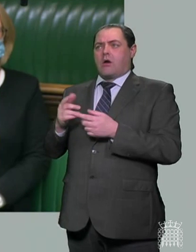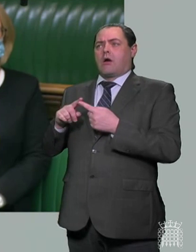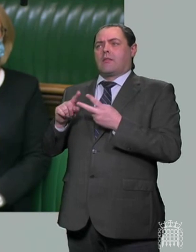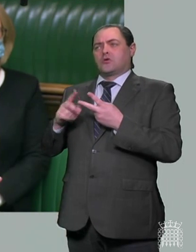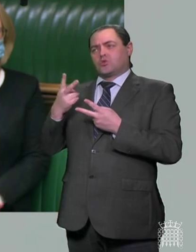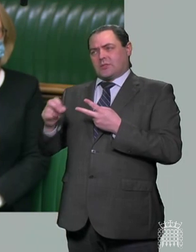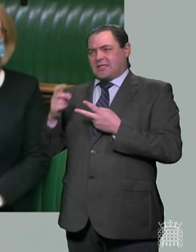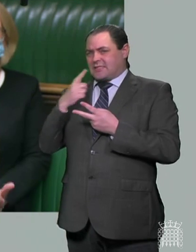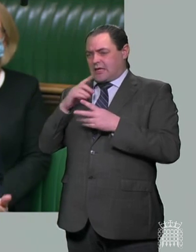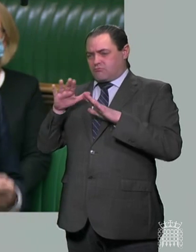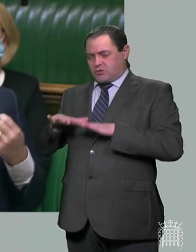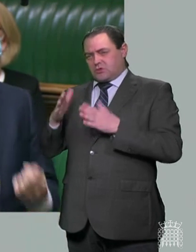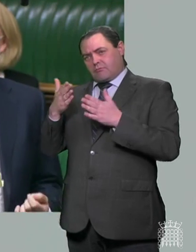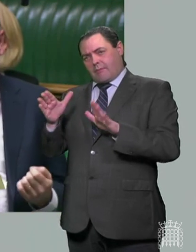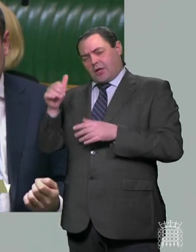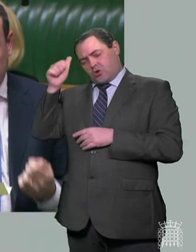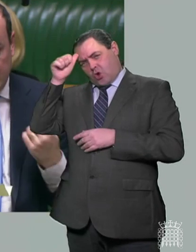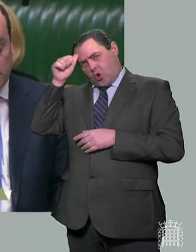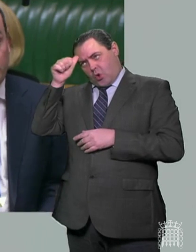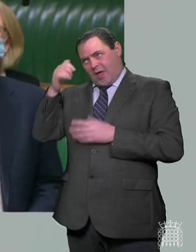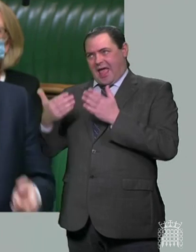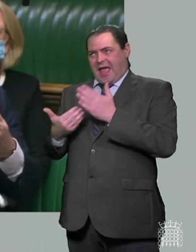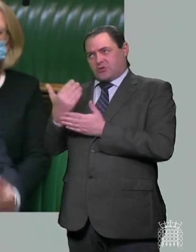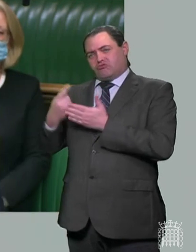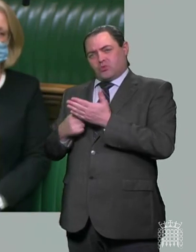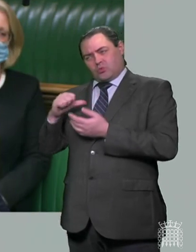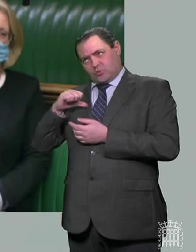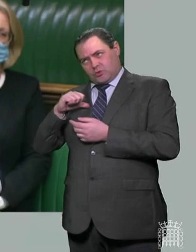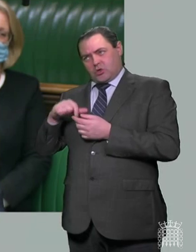On 20 December, he said that the British public know that “additional restrictions are inevitable”.